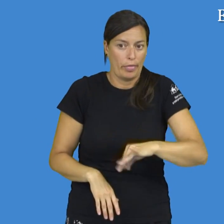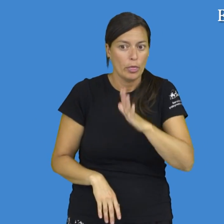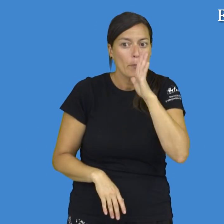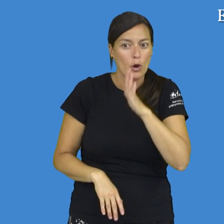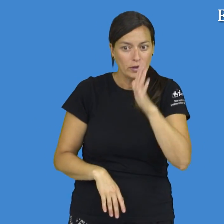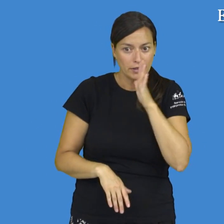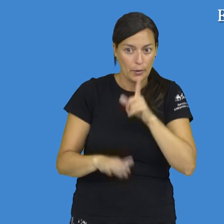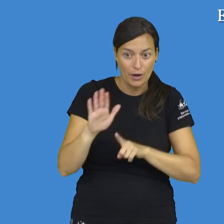motivo